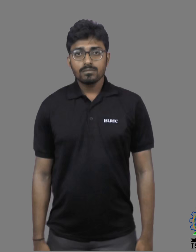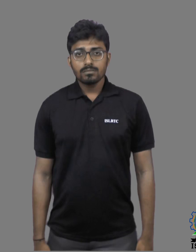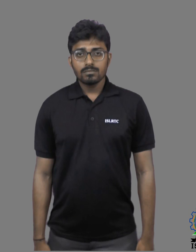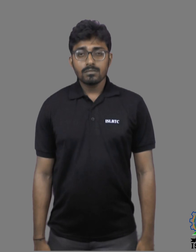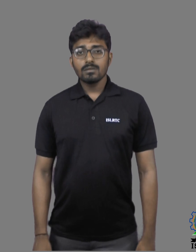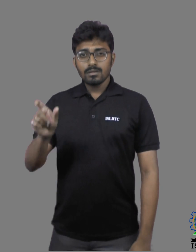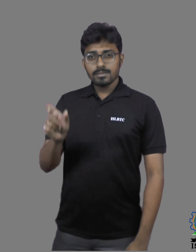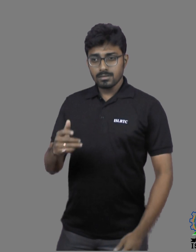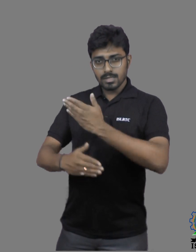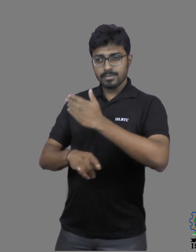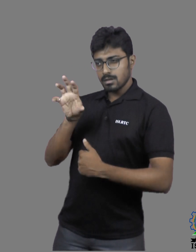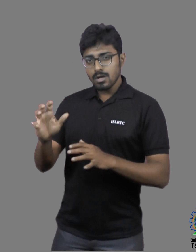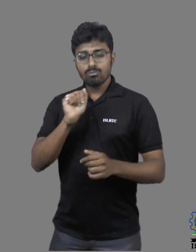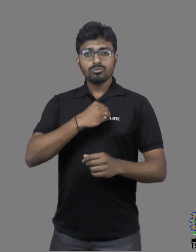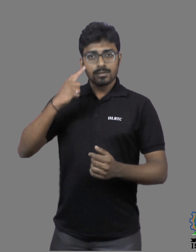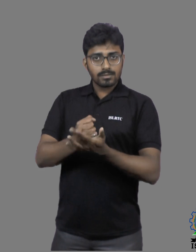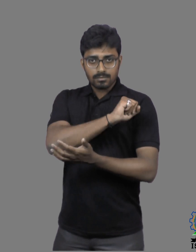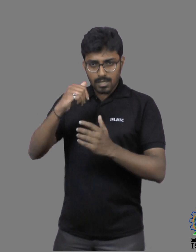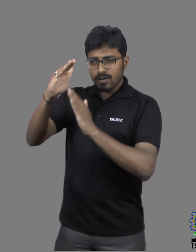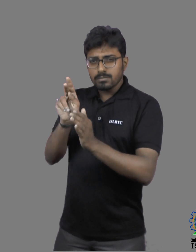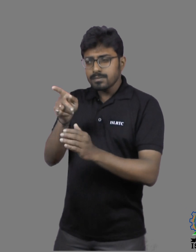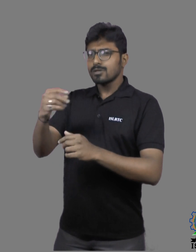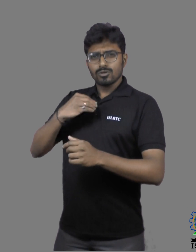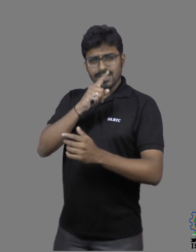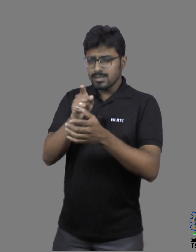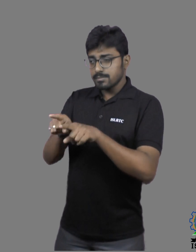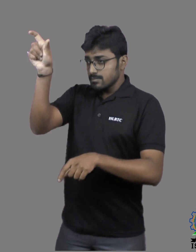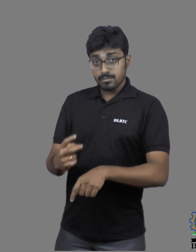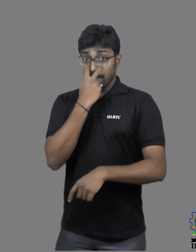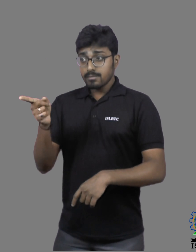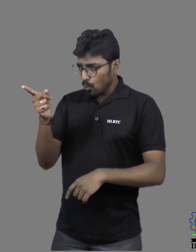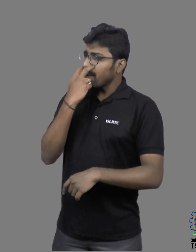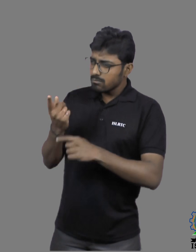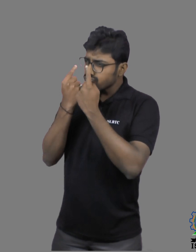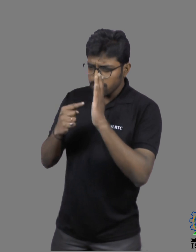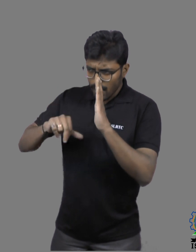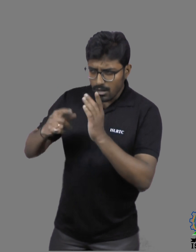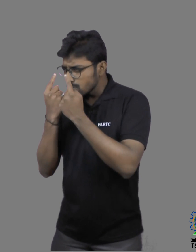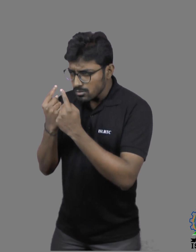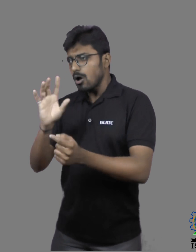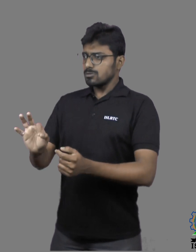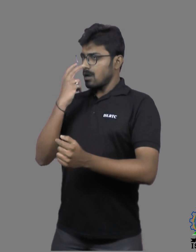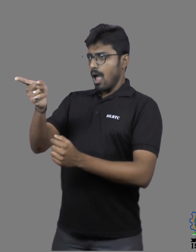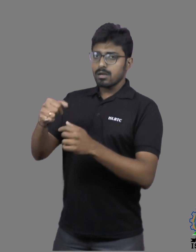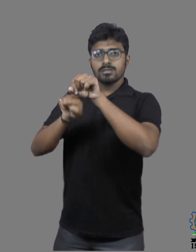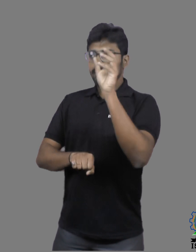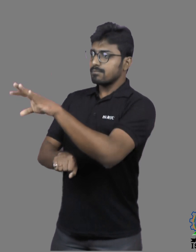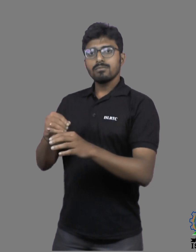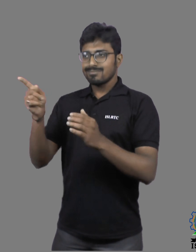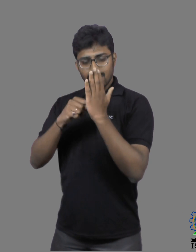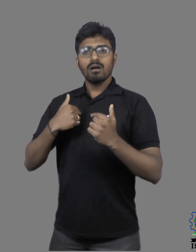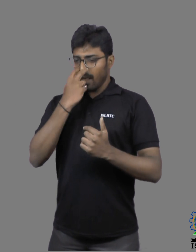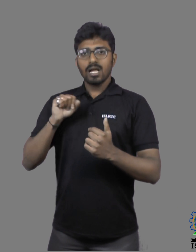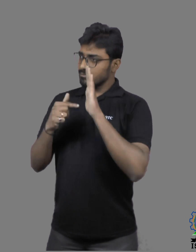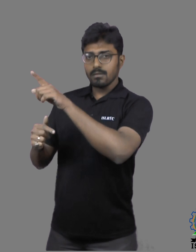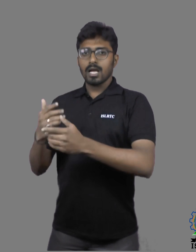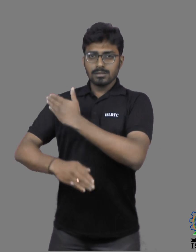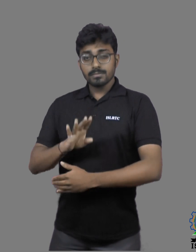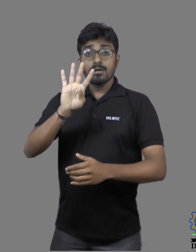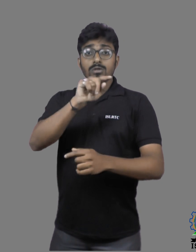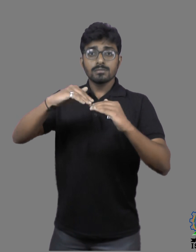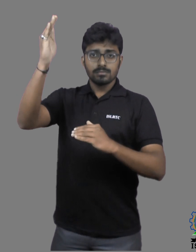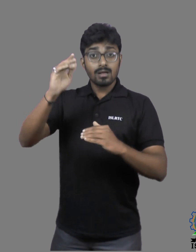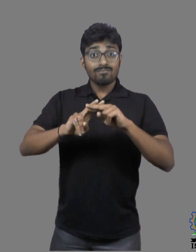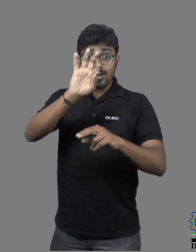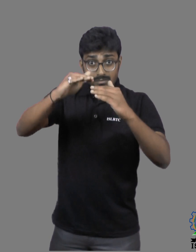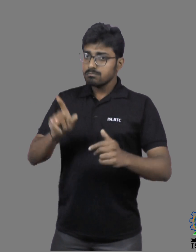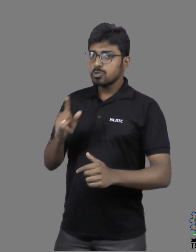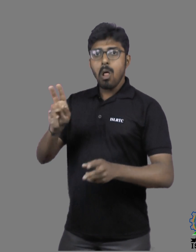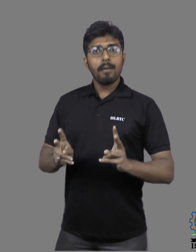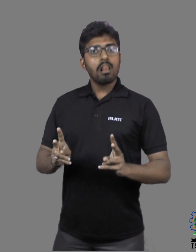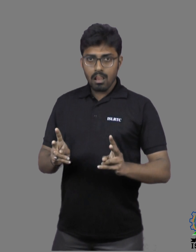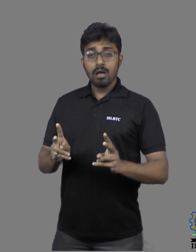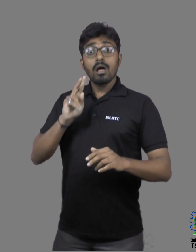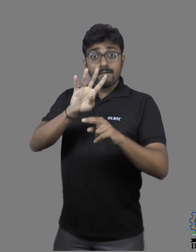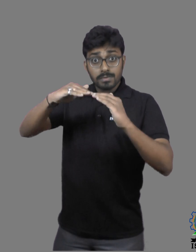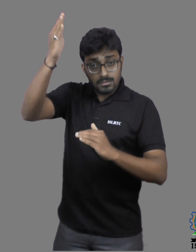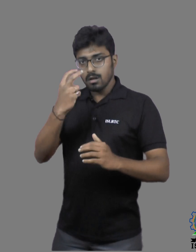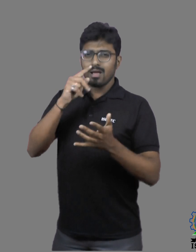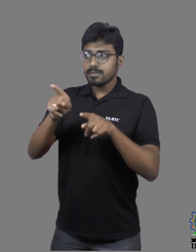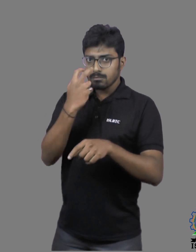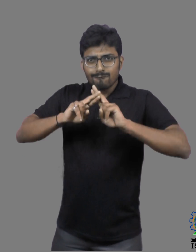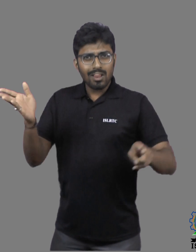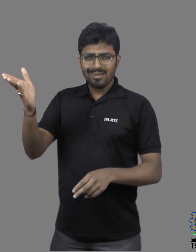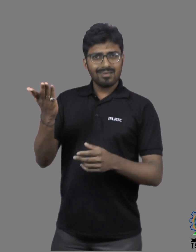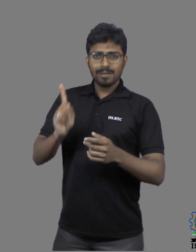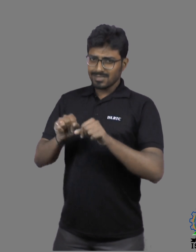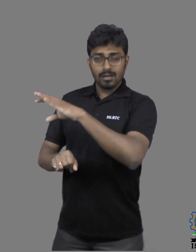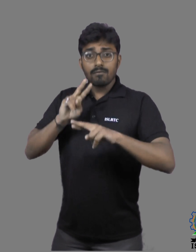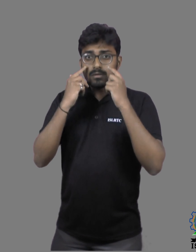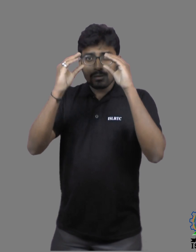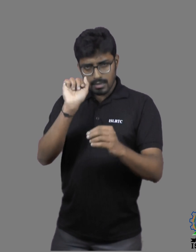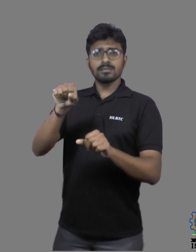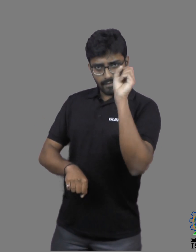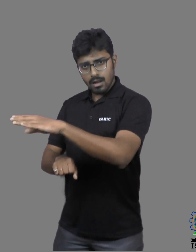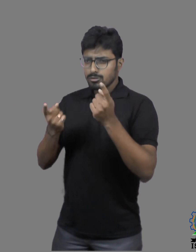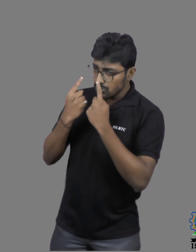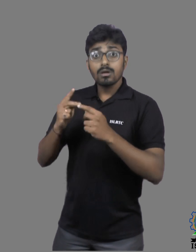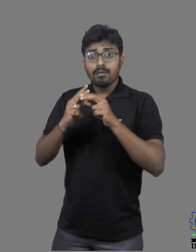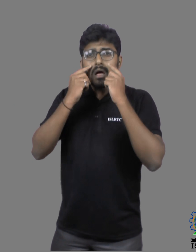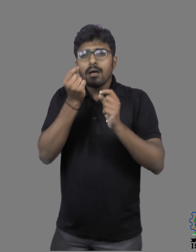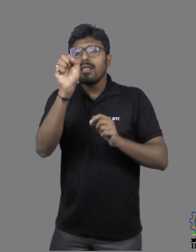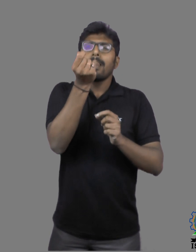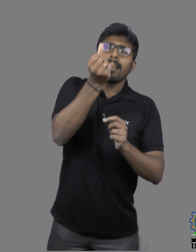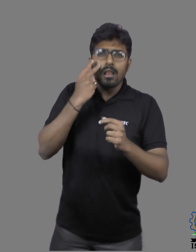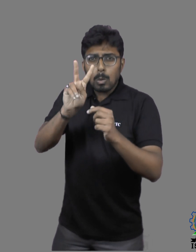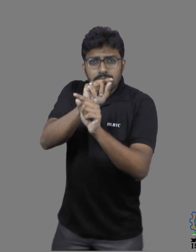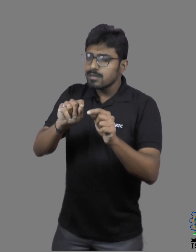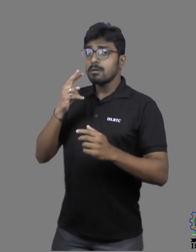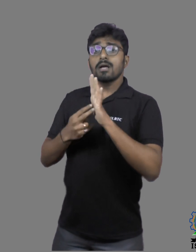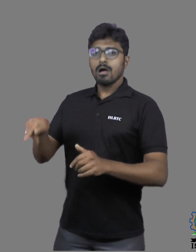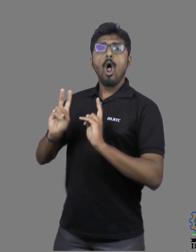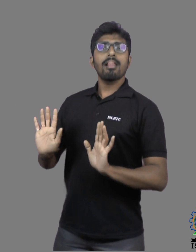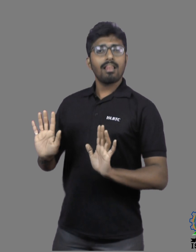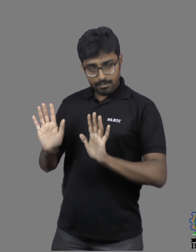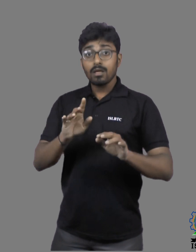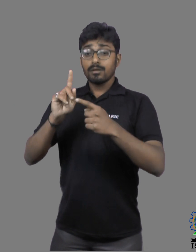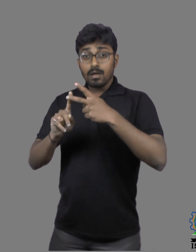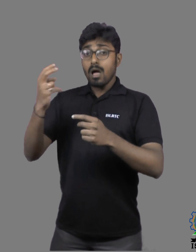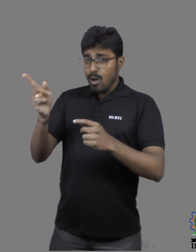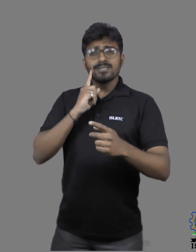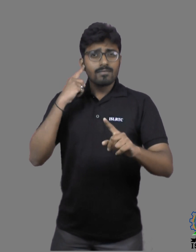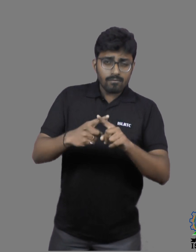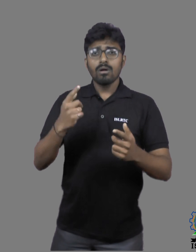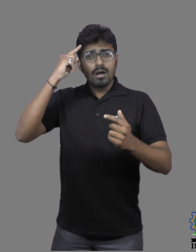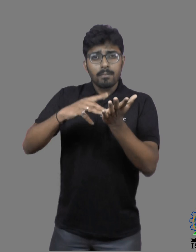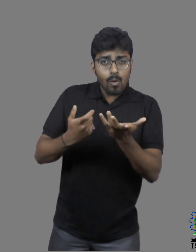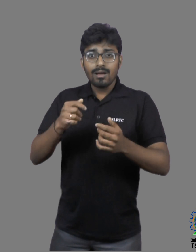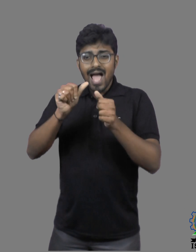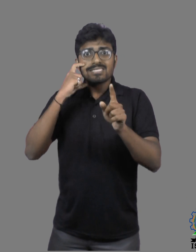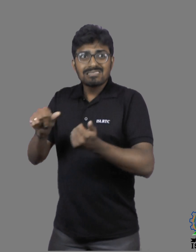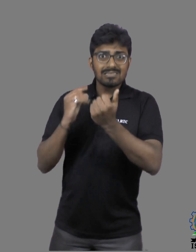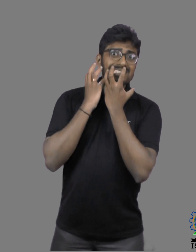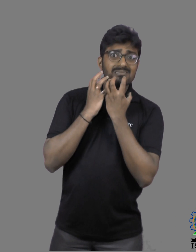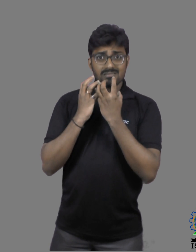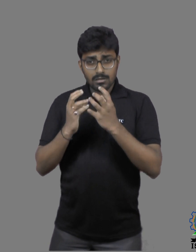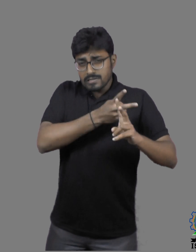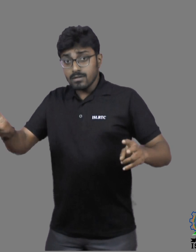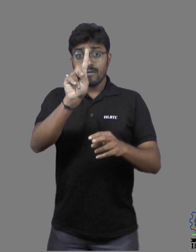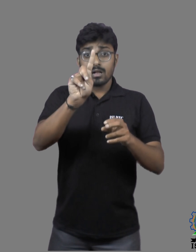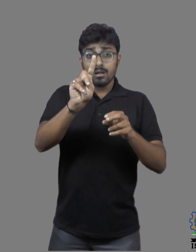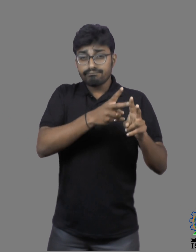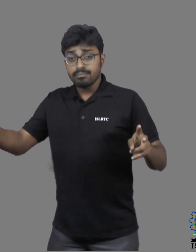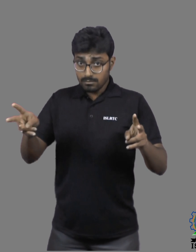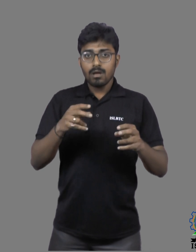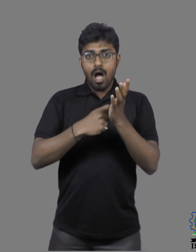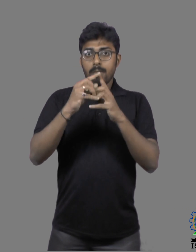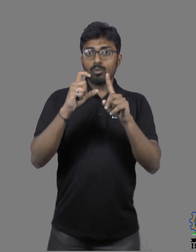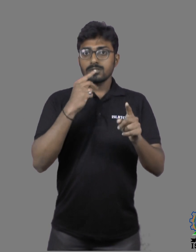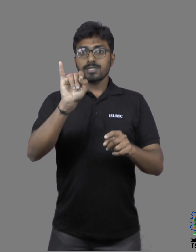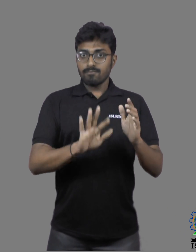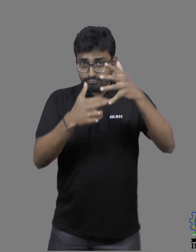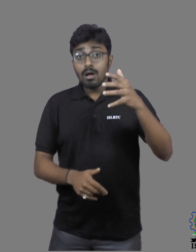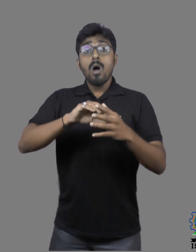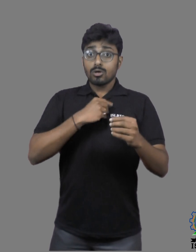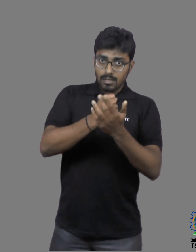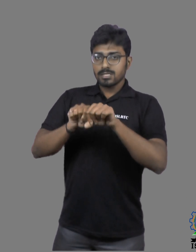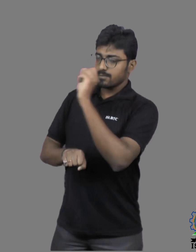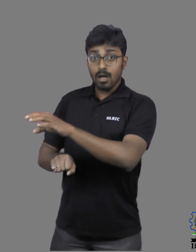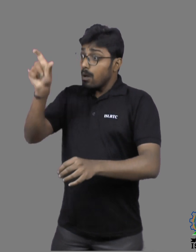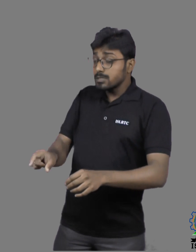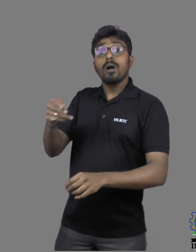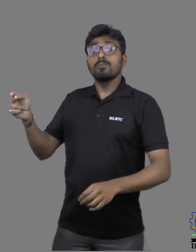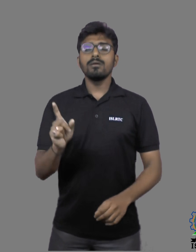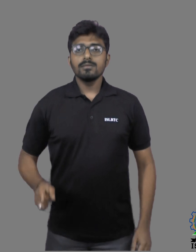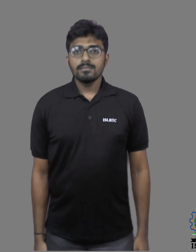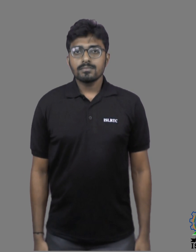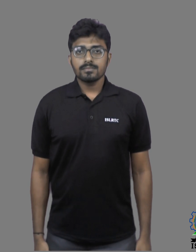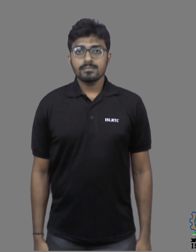Persons With Disability(pwd) or Disabled Person